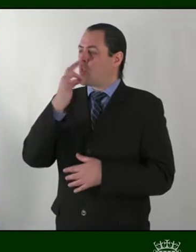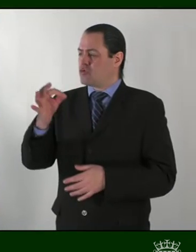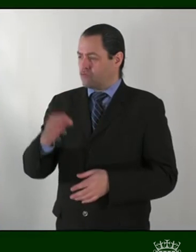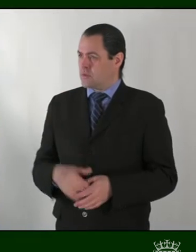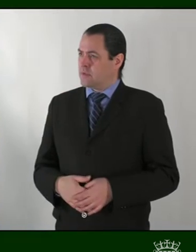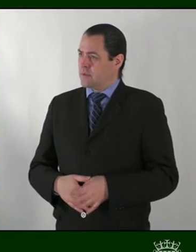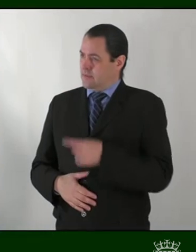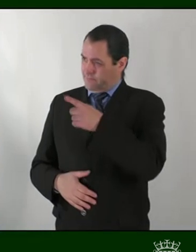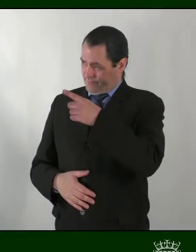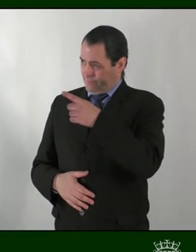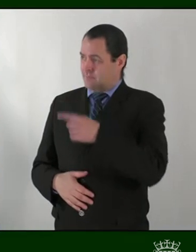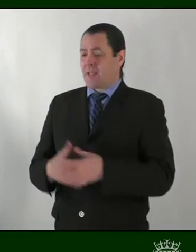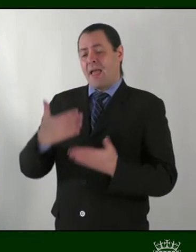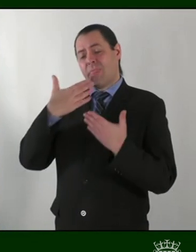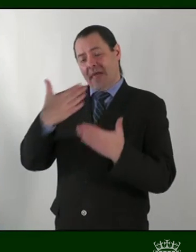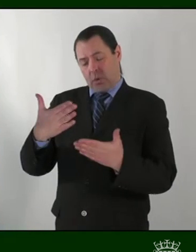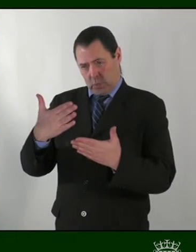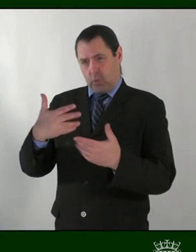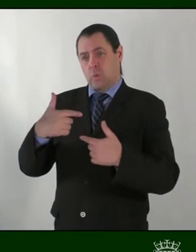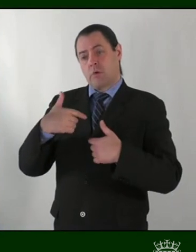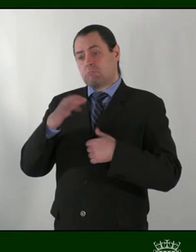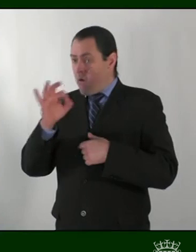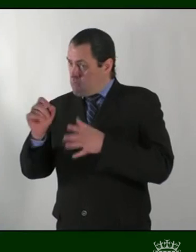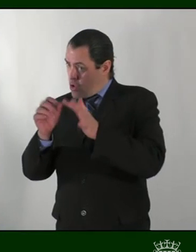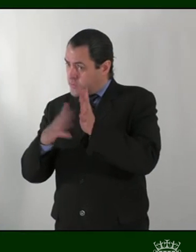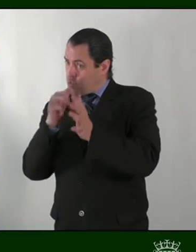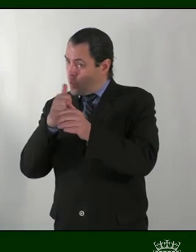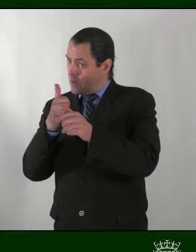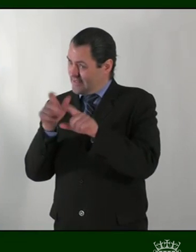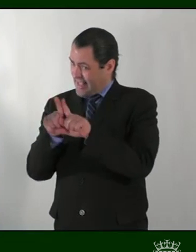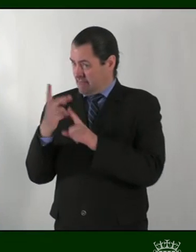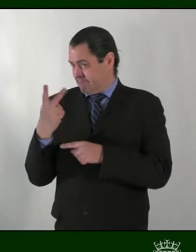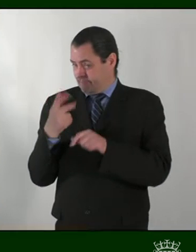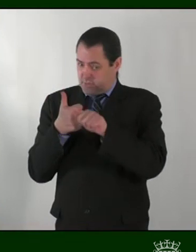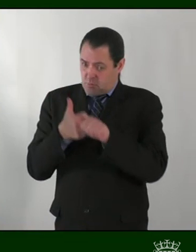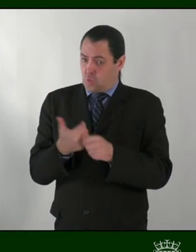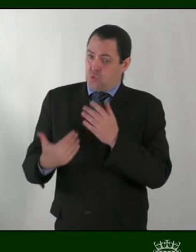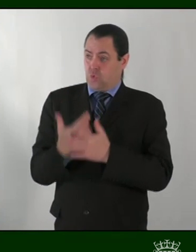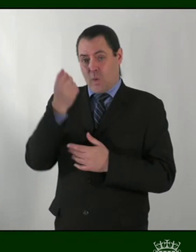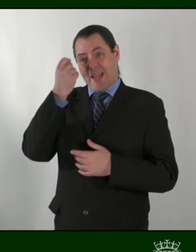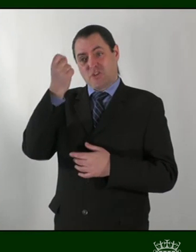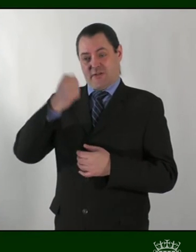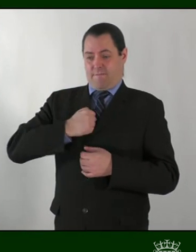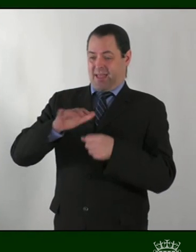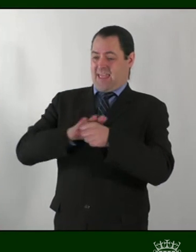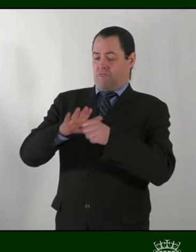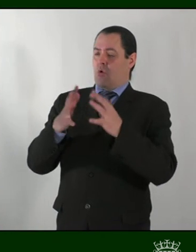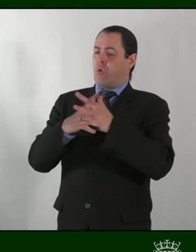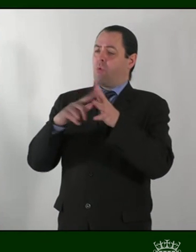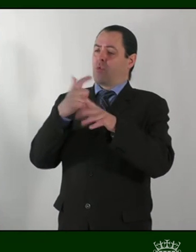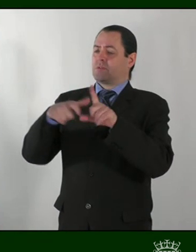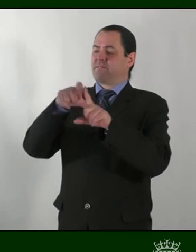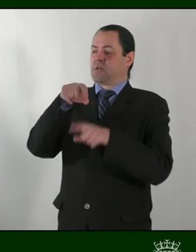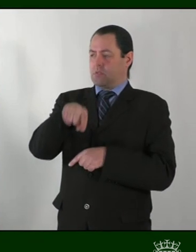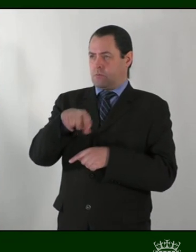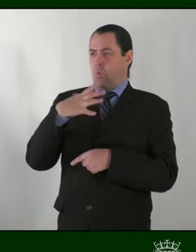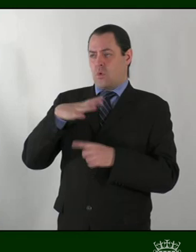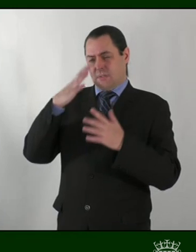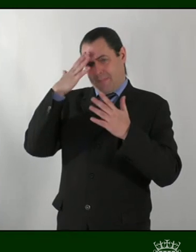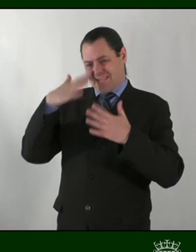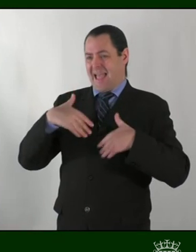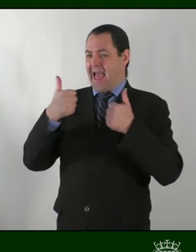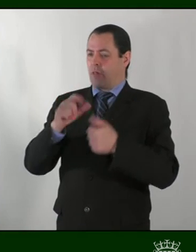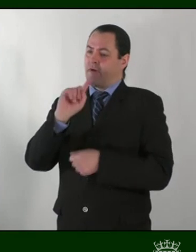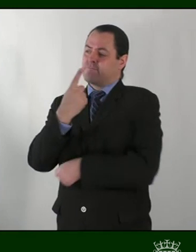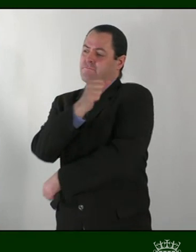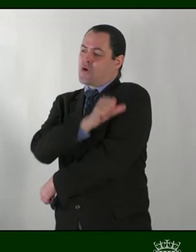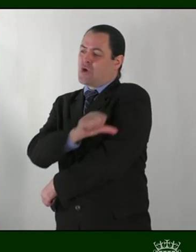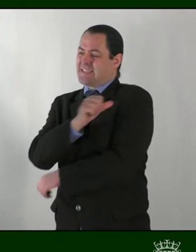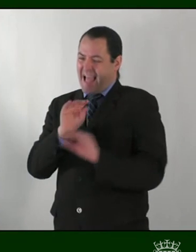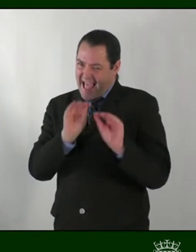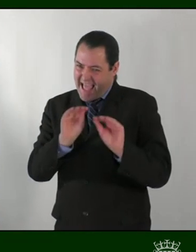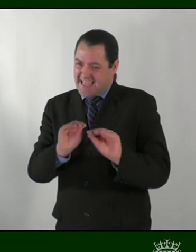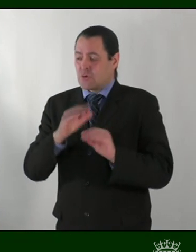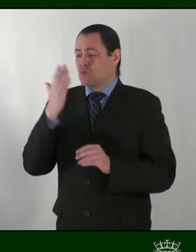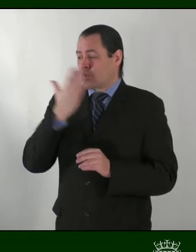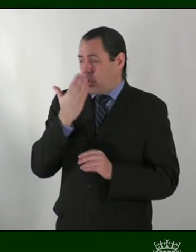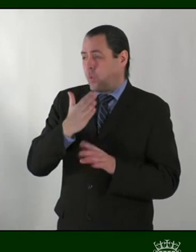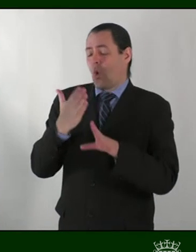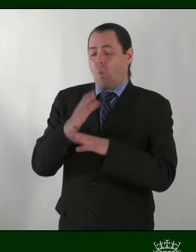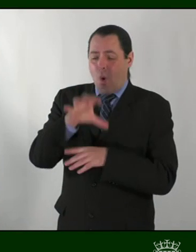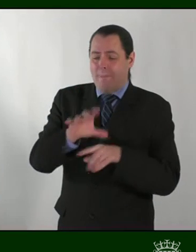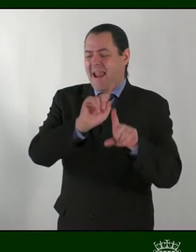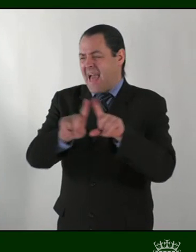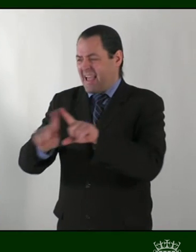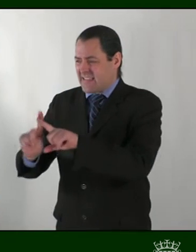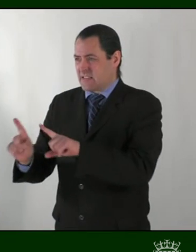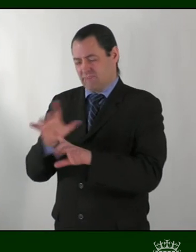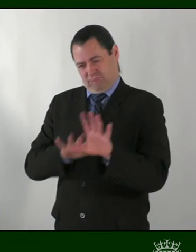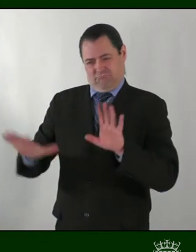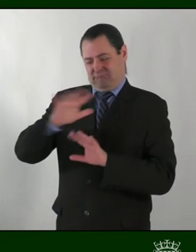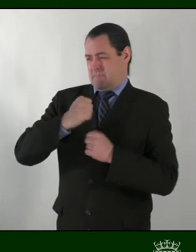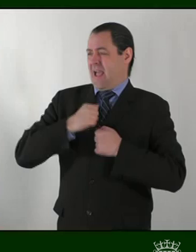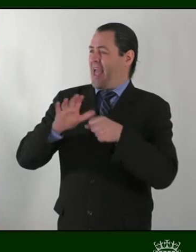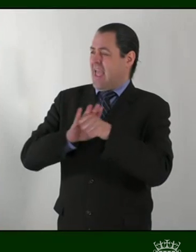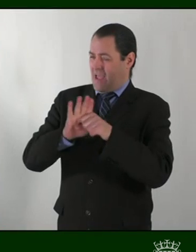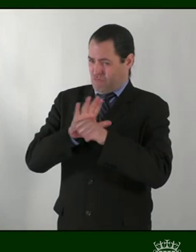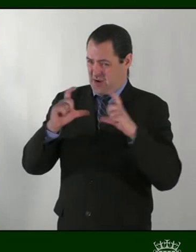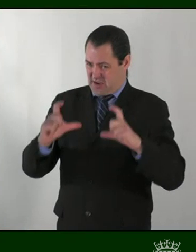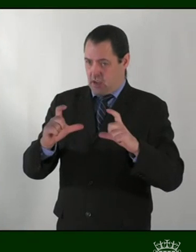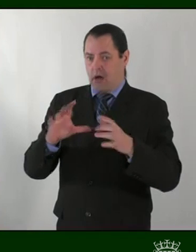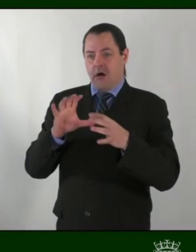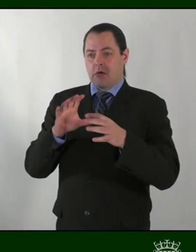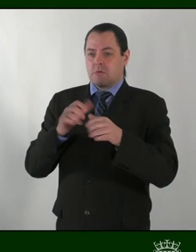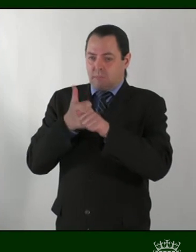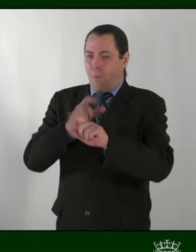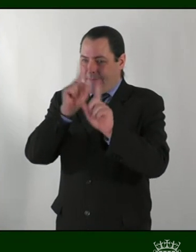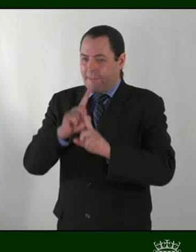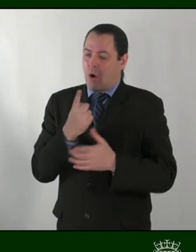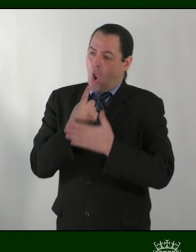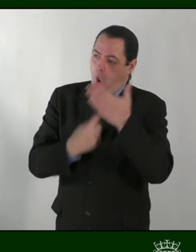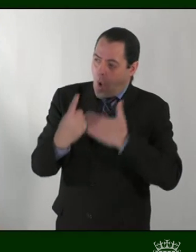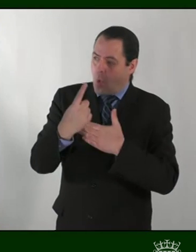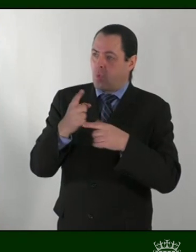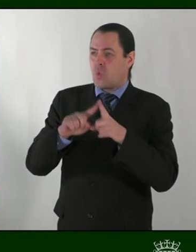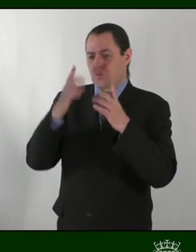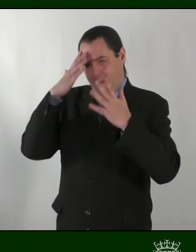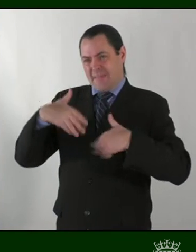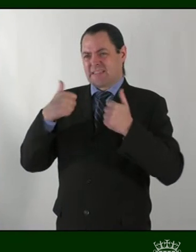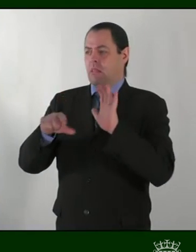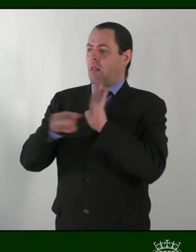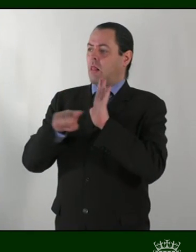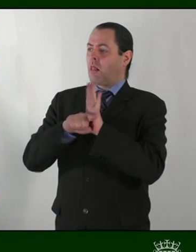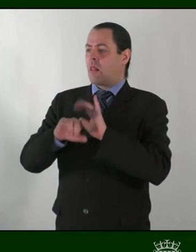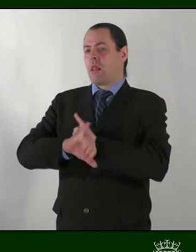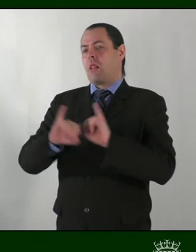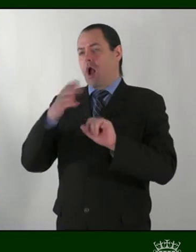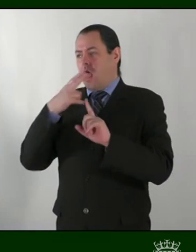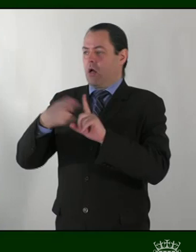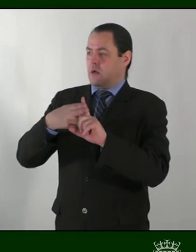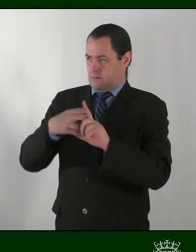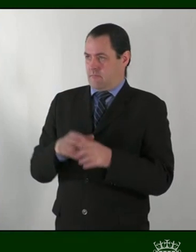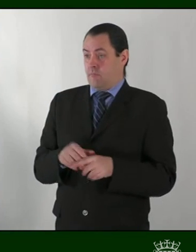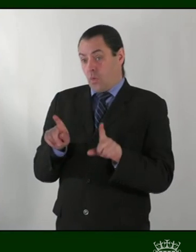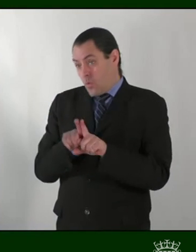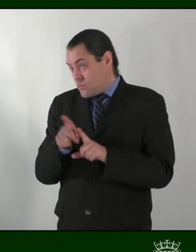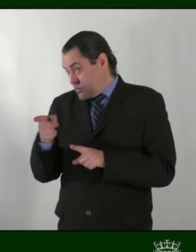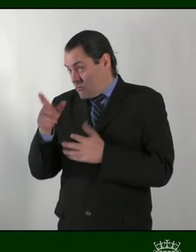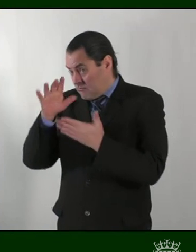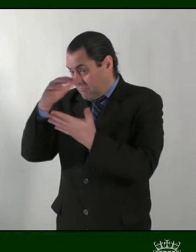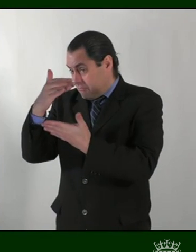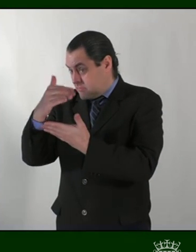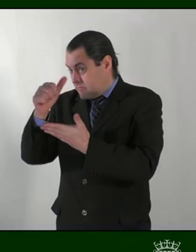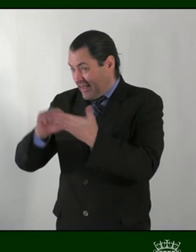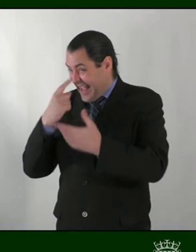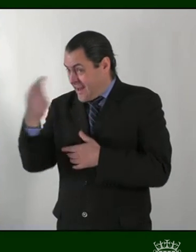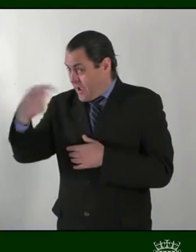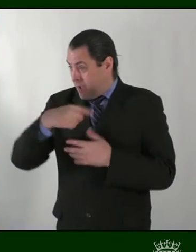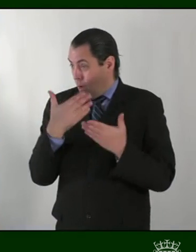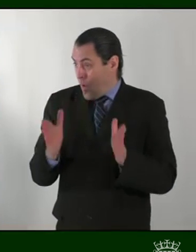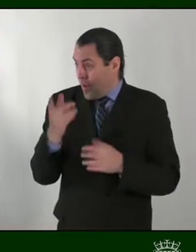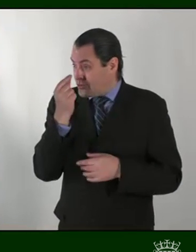Will the Prime Minister join me in supporting a new initiative I am launching in my constituency to train mental health first aiders in schools, workplaces and the community throughout the constituency to tackle loneliness and challenge mental health stigma, and may I ask whether he could find time in his diary to join me at the launch?